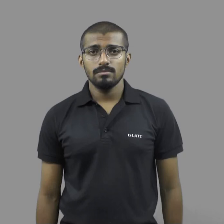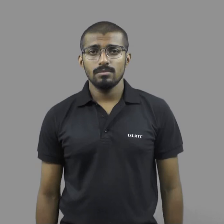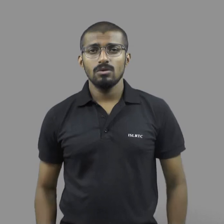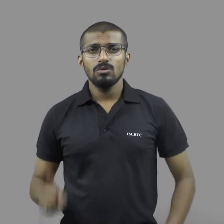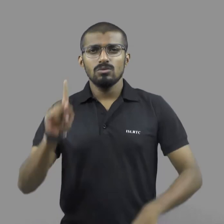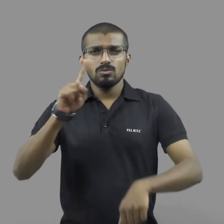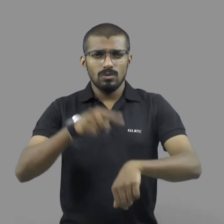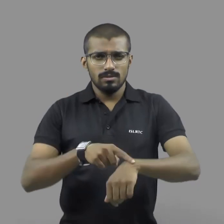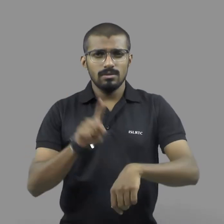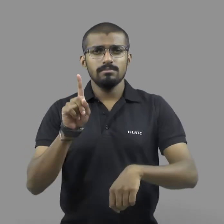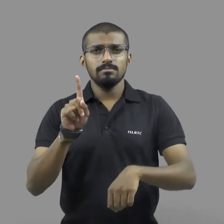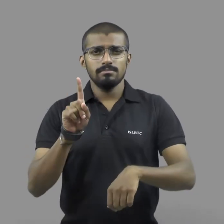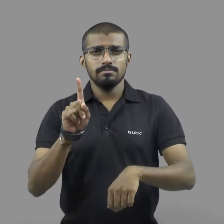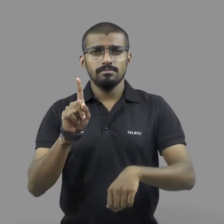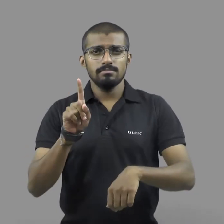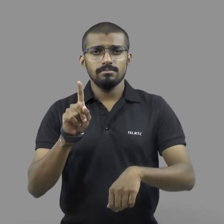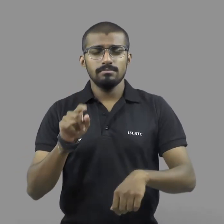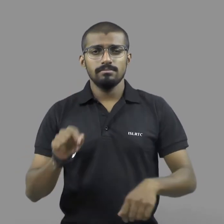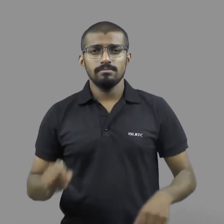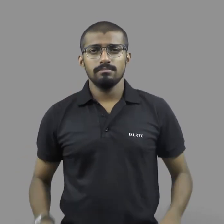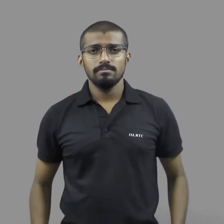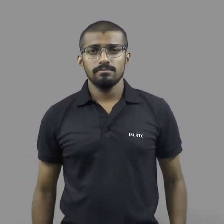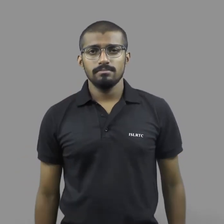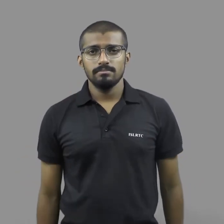Once